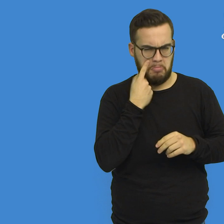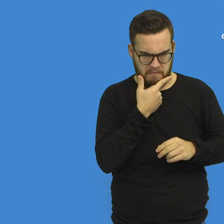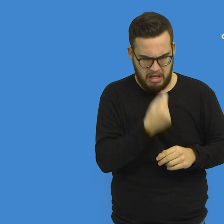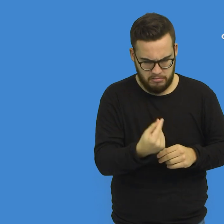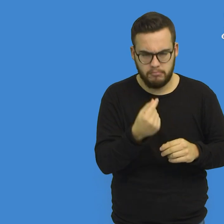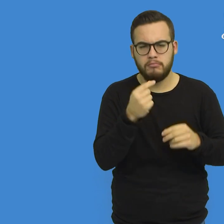fácil